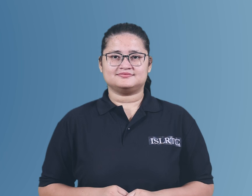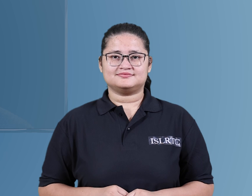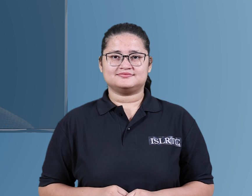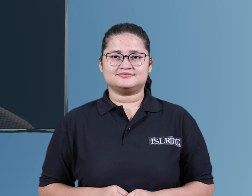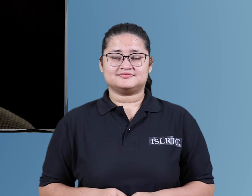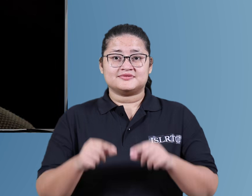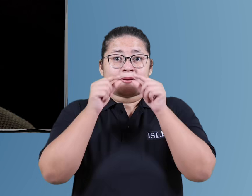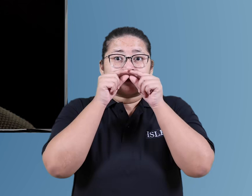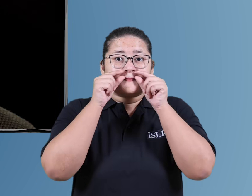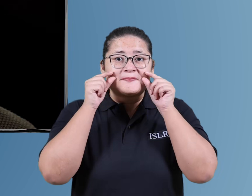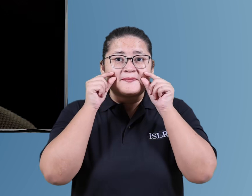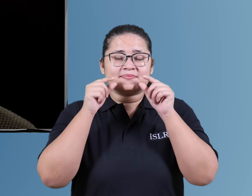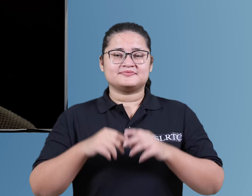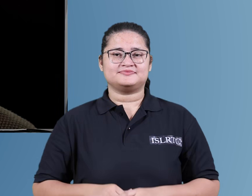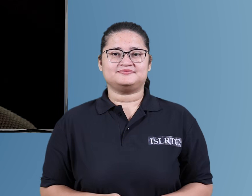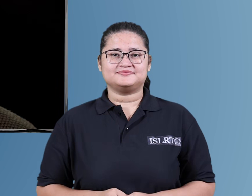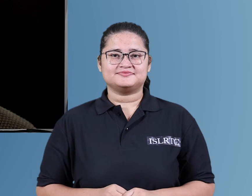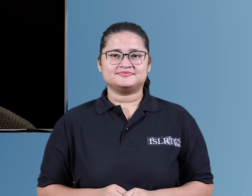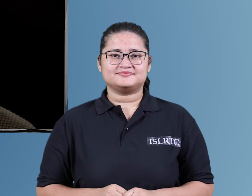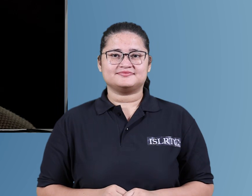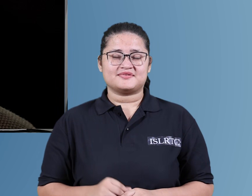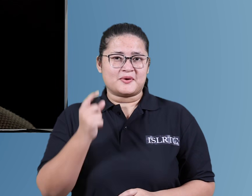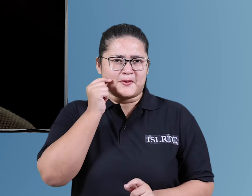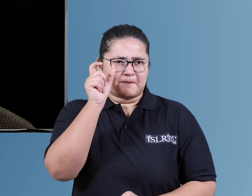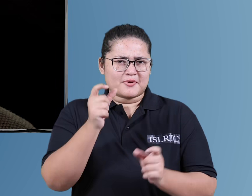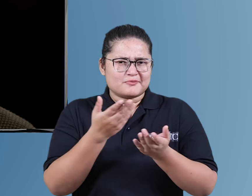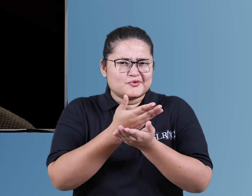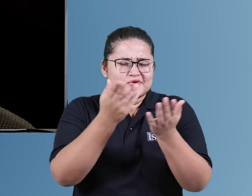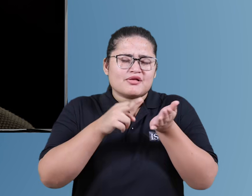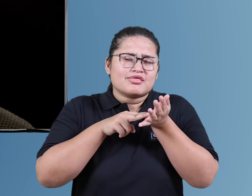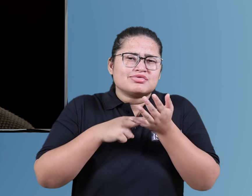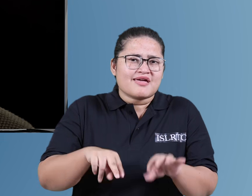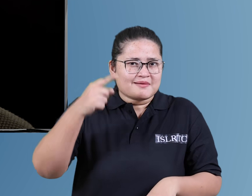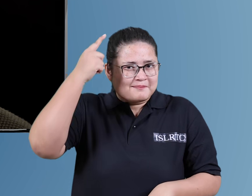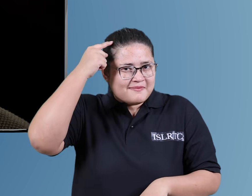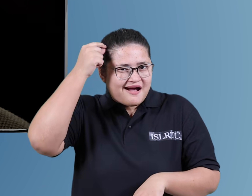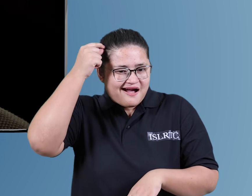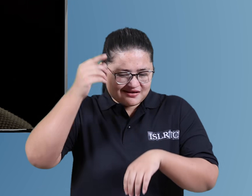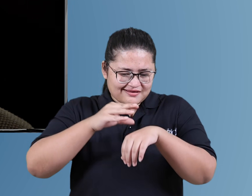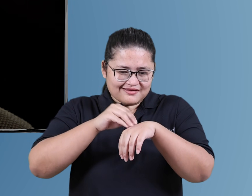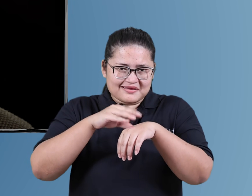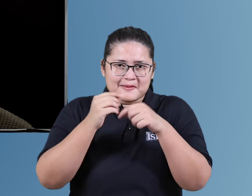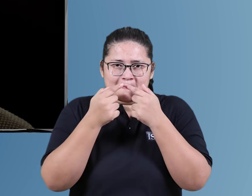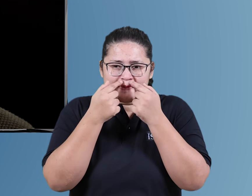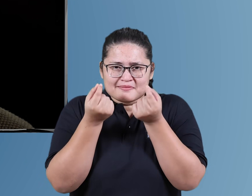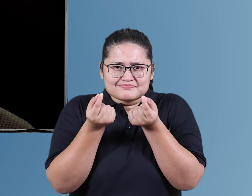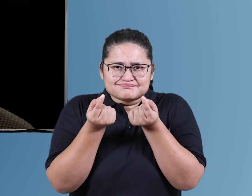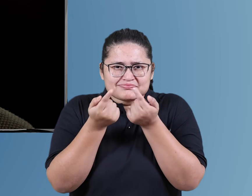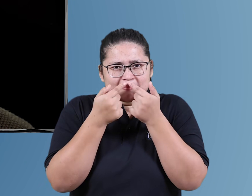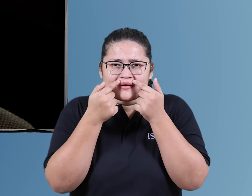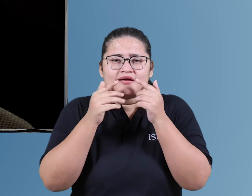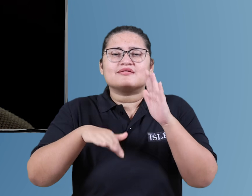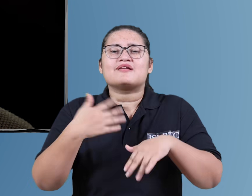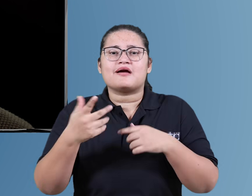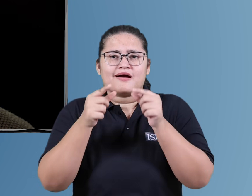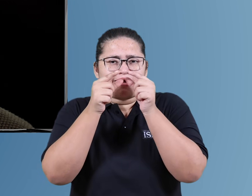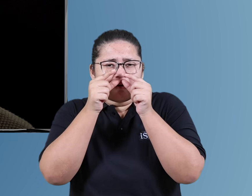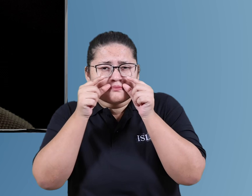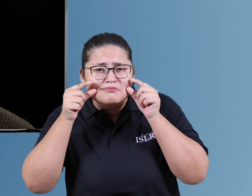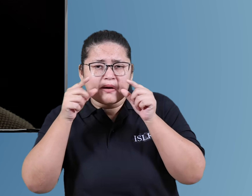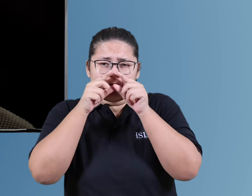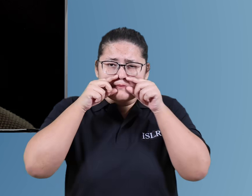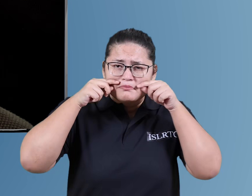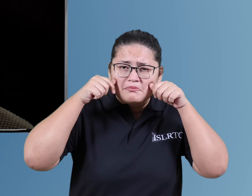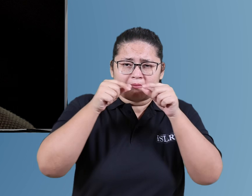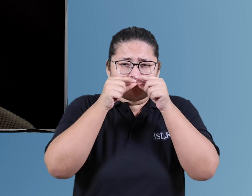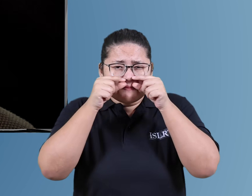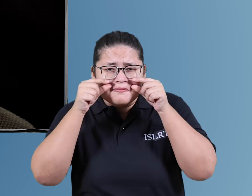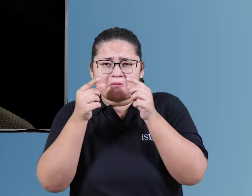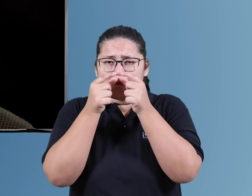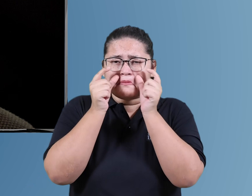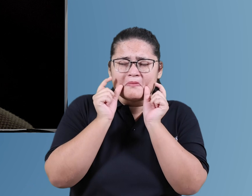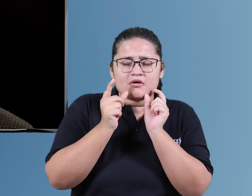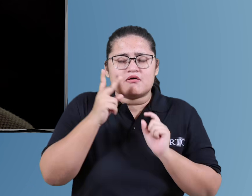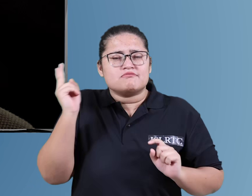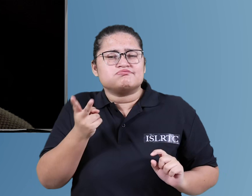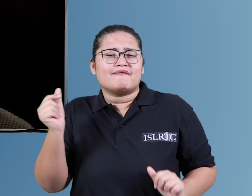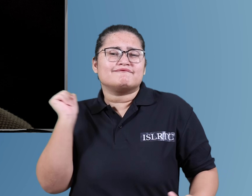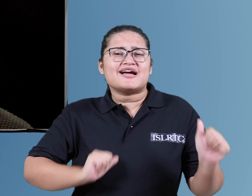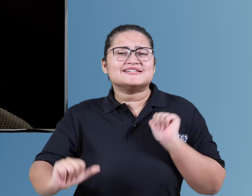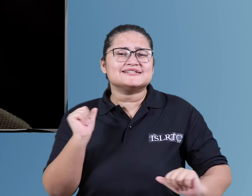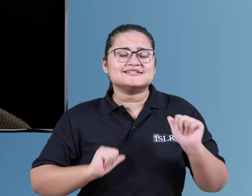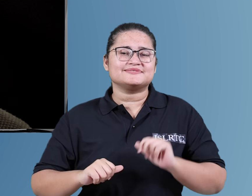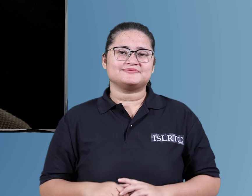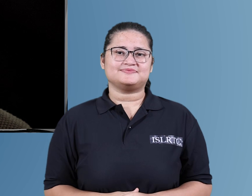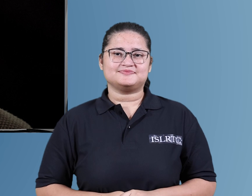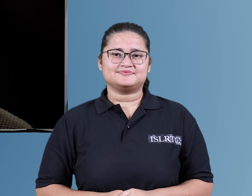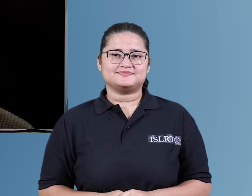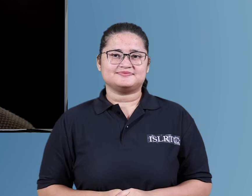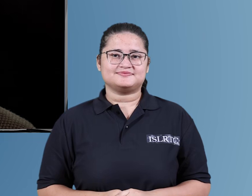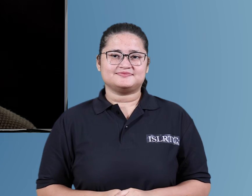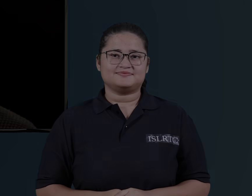Moustache A moustache is a patch of facial hair that grows above the upper lip. It can come in various styles and lengths, and some people choose to style or groom it in different ways.